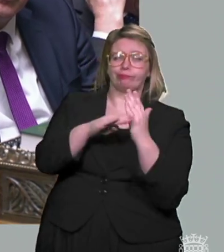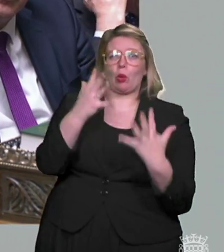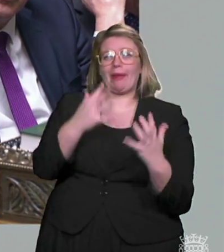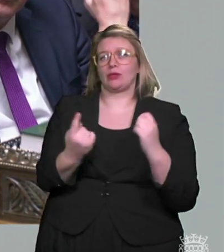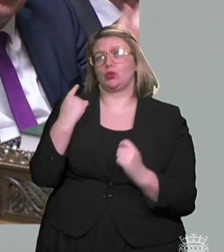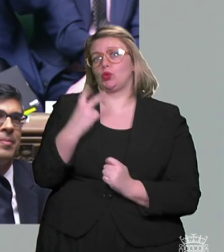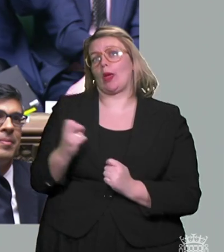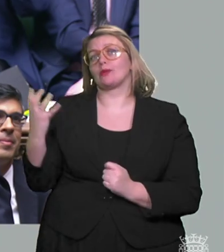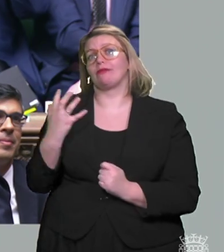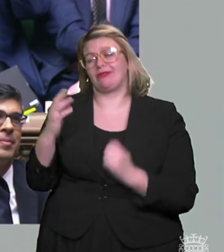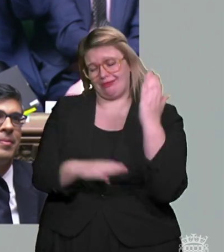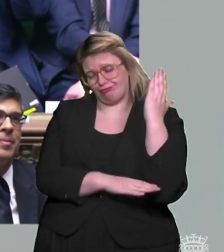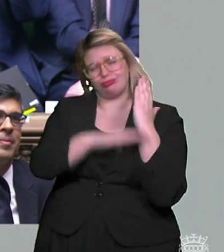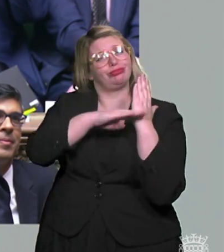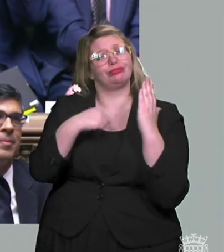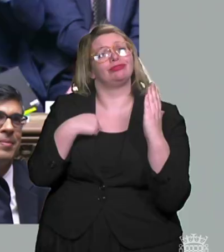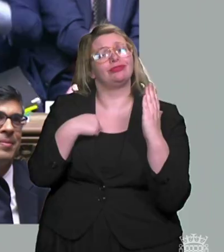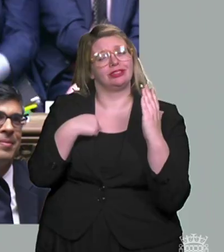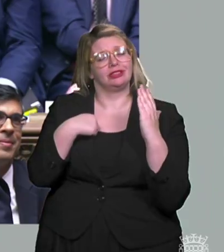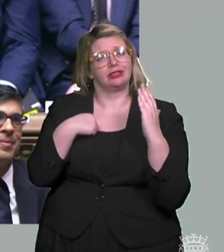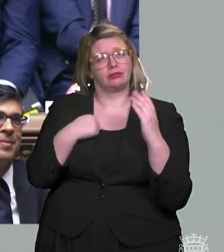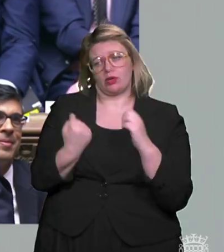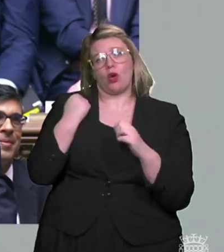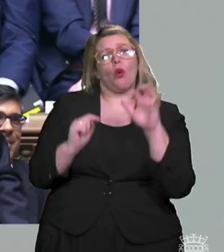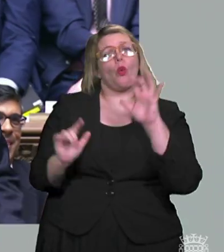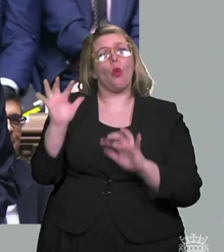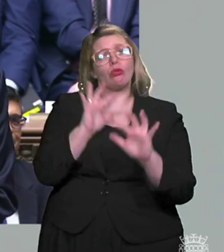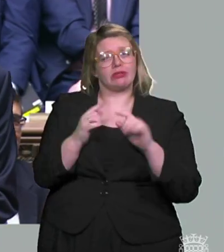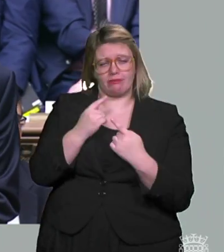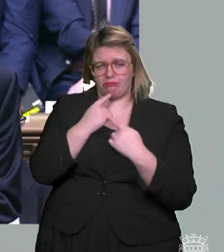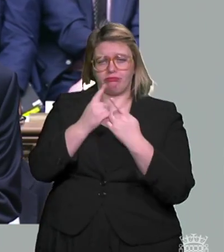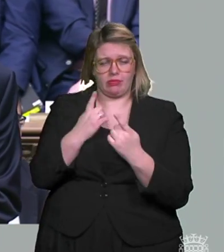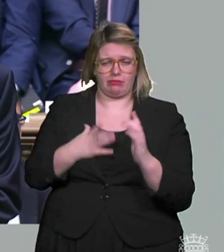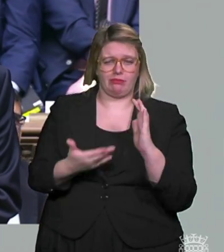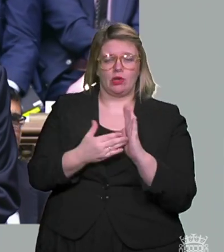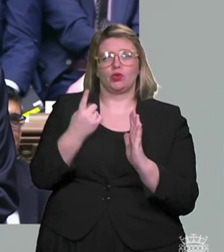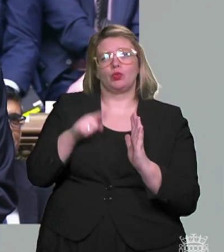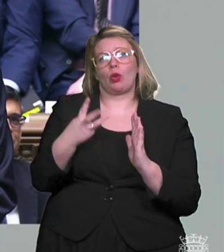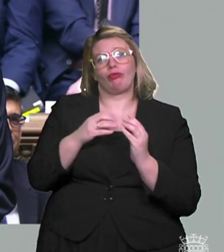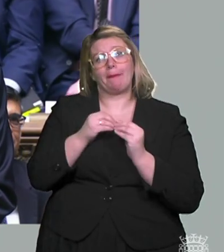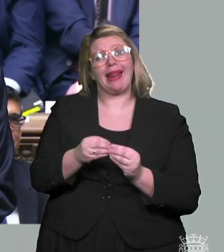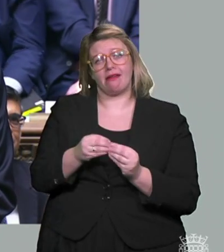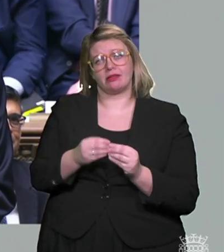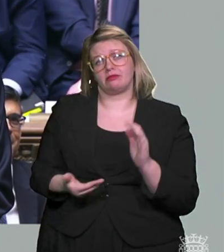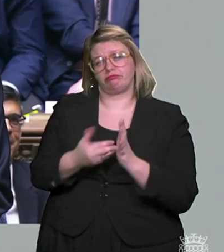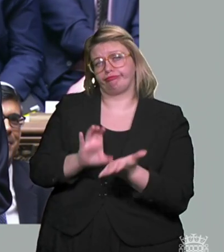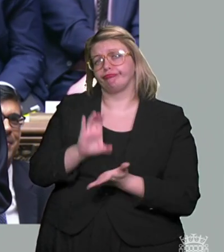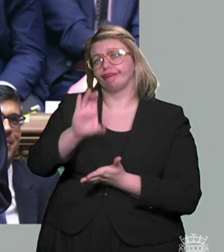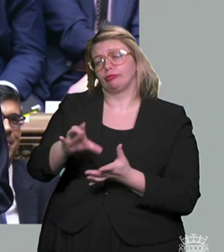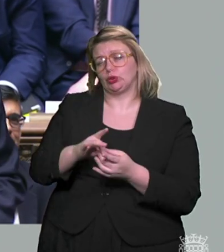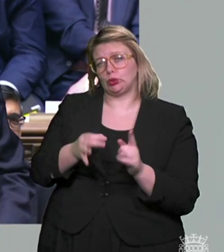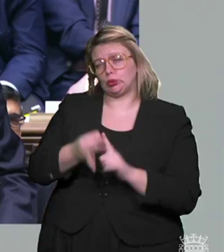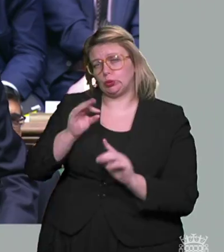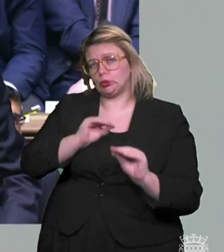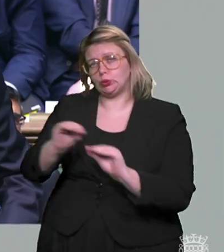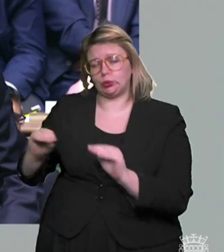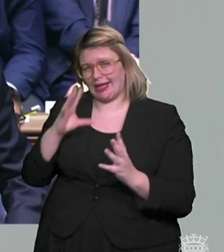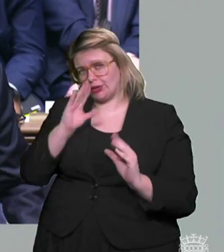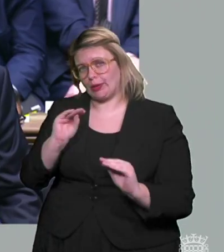In the autumn statement, I built on this progress with an extra £2.3 billion annual investment to our schools.